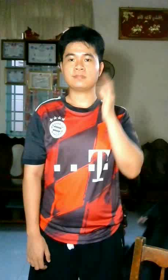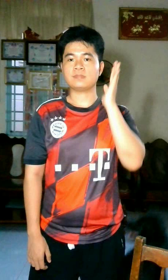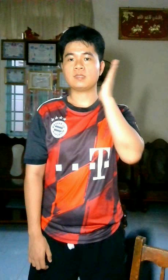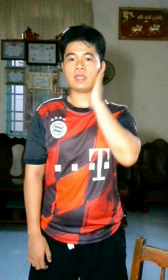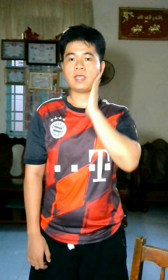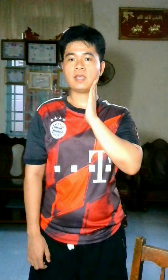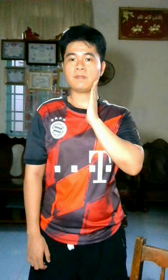dep